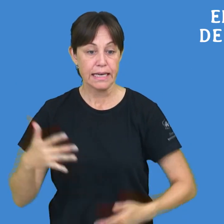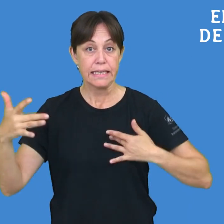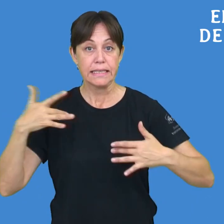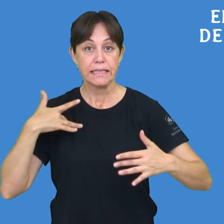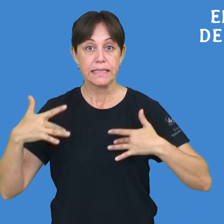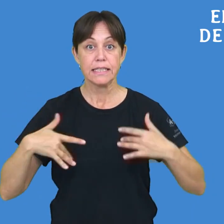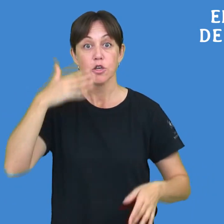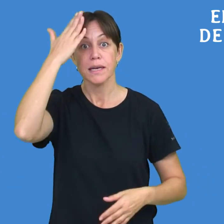síntoma